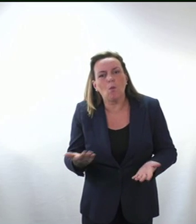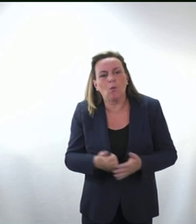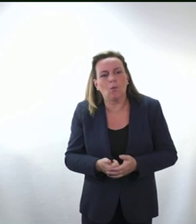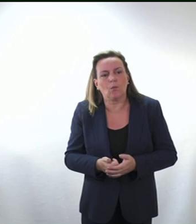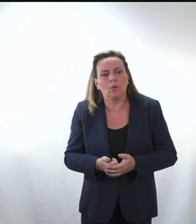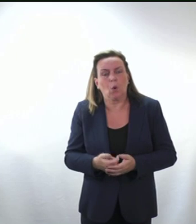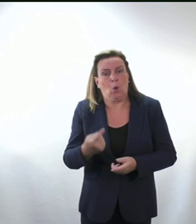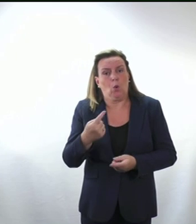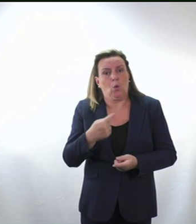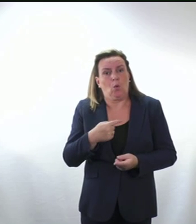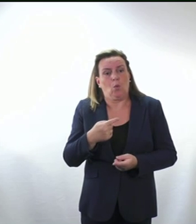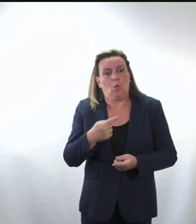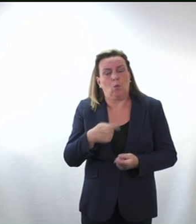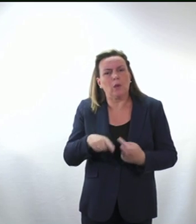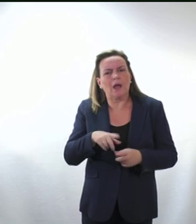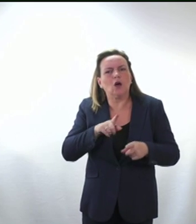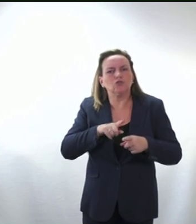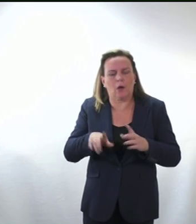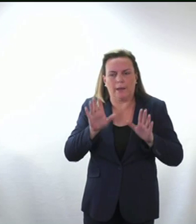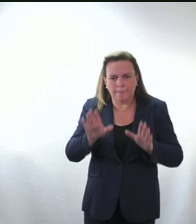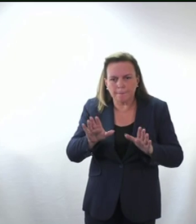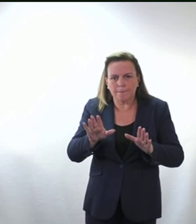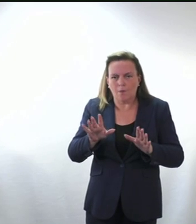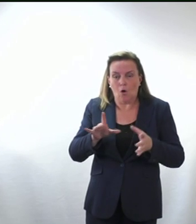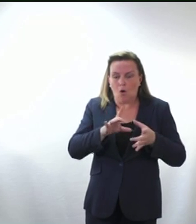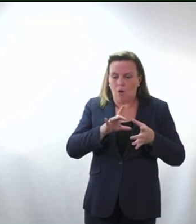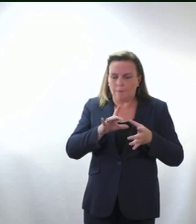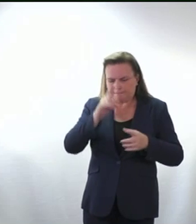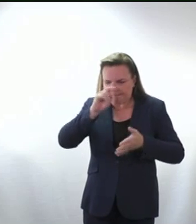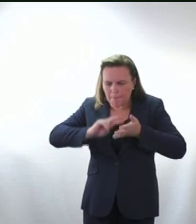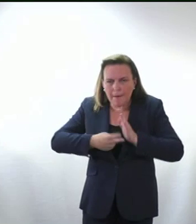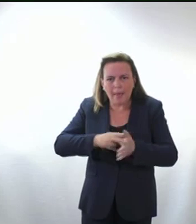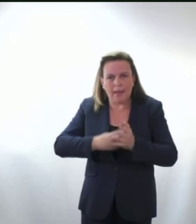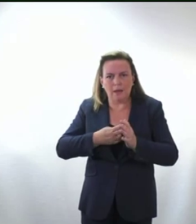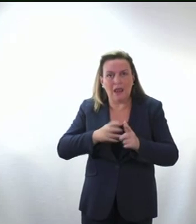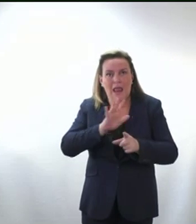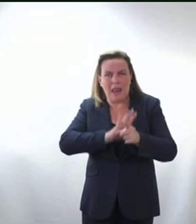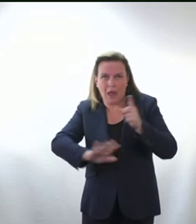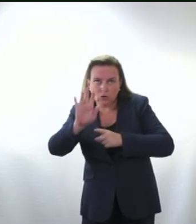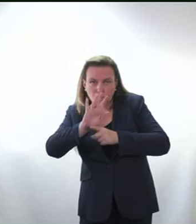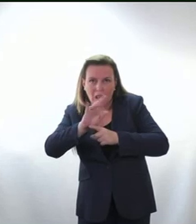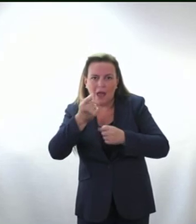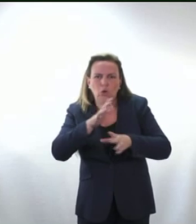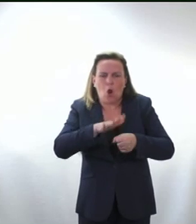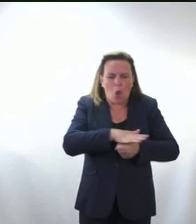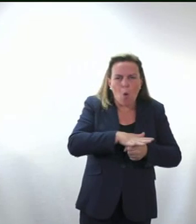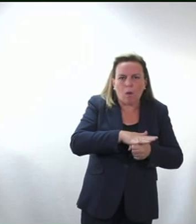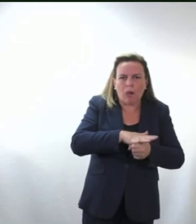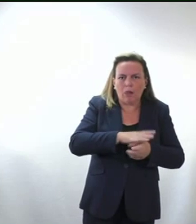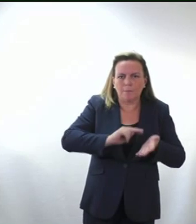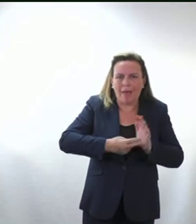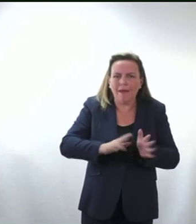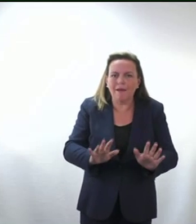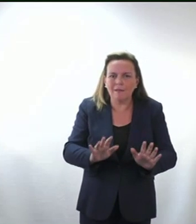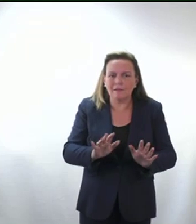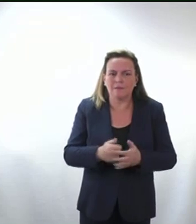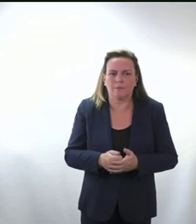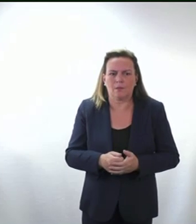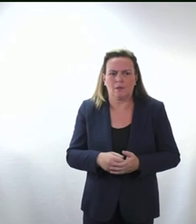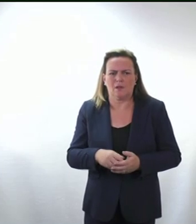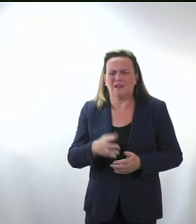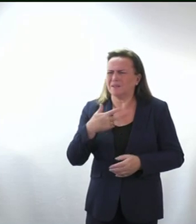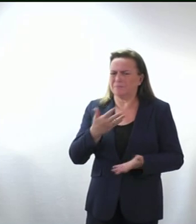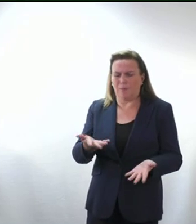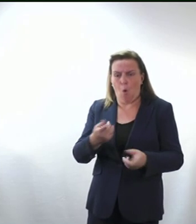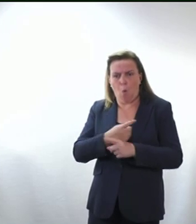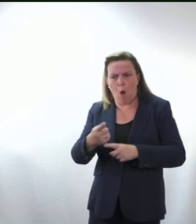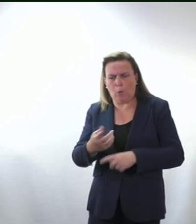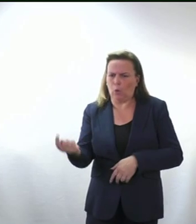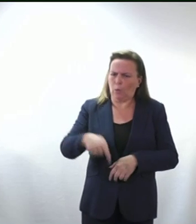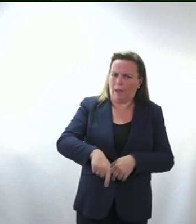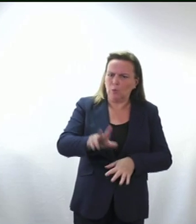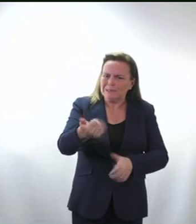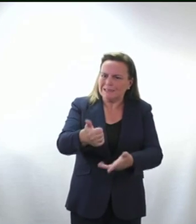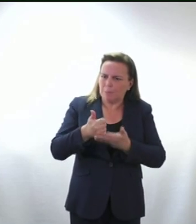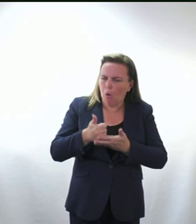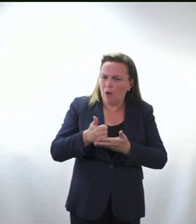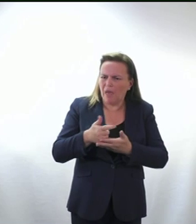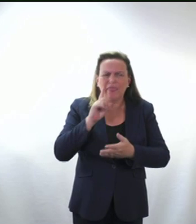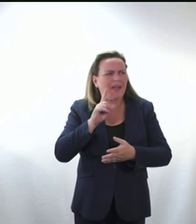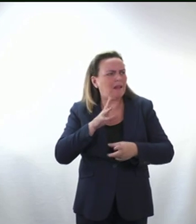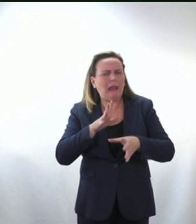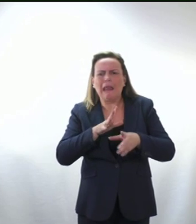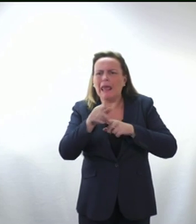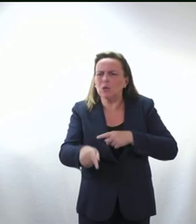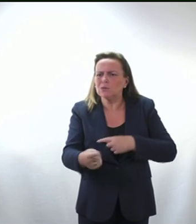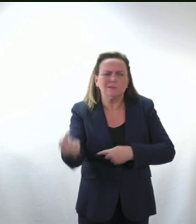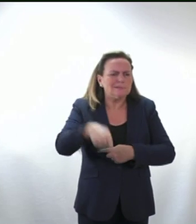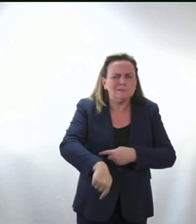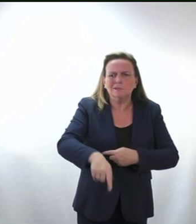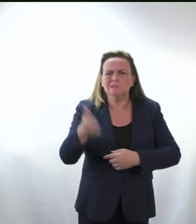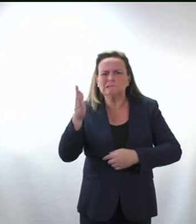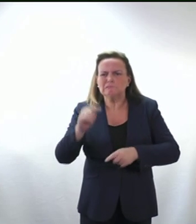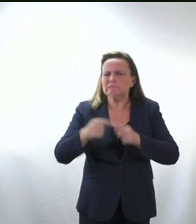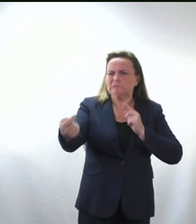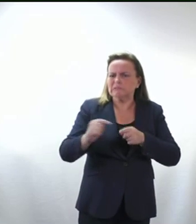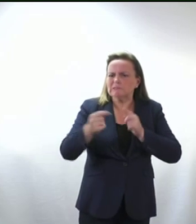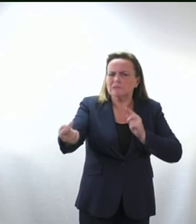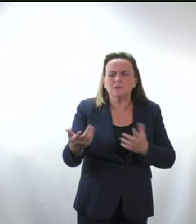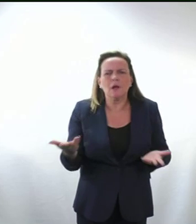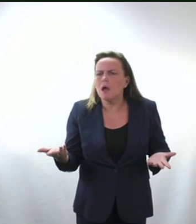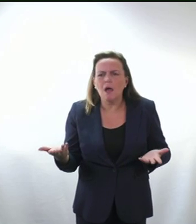What we are doing is a combination of national and local measures which one week he comes to this House and supports, and from which, the next week, mysteriously, he decides to whisk his support away.